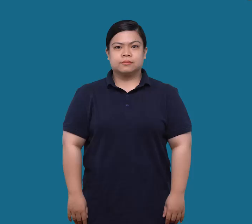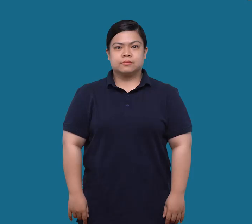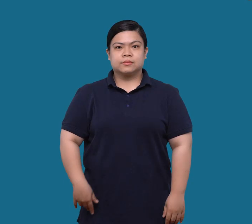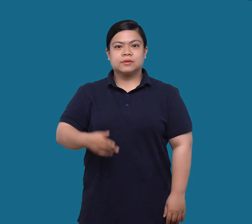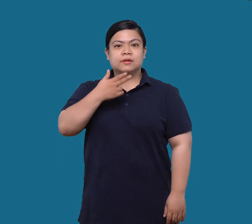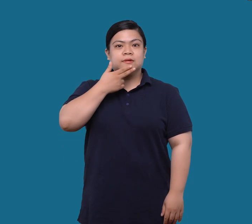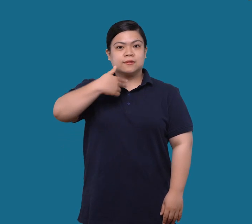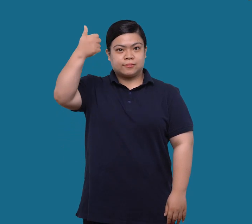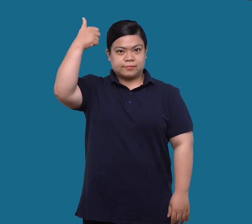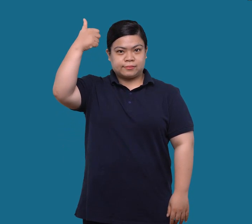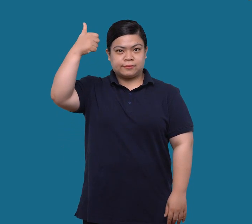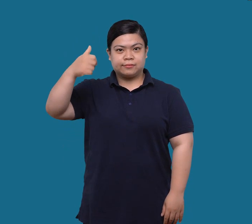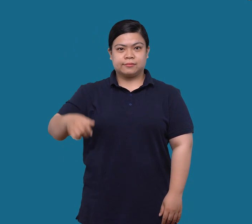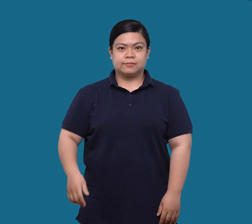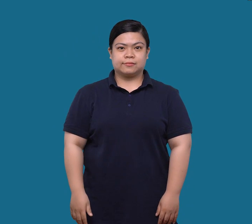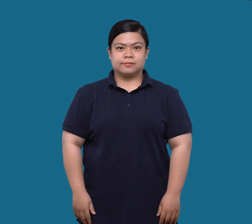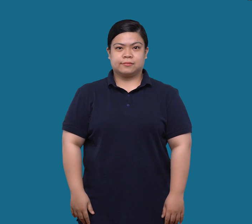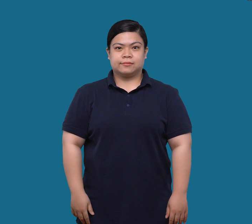anh hai, anh cả